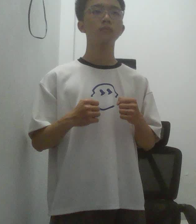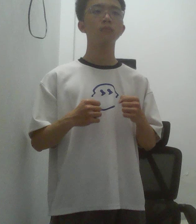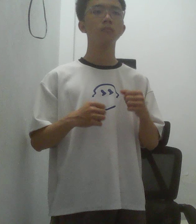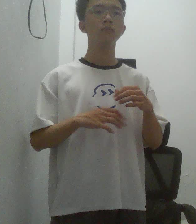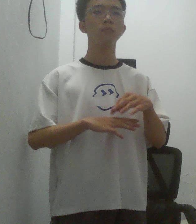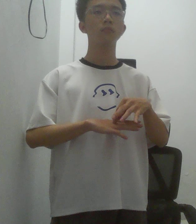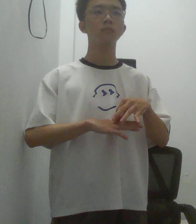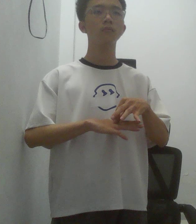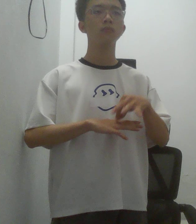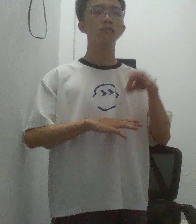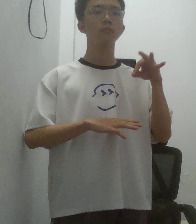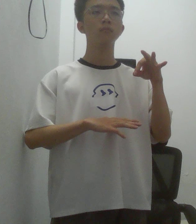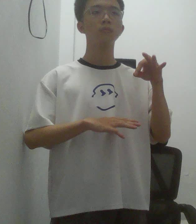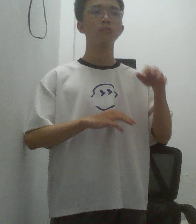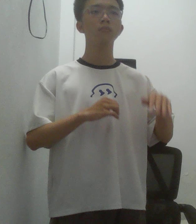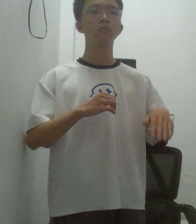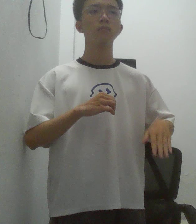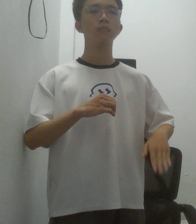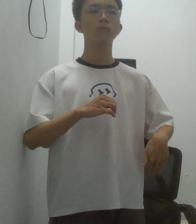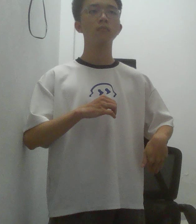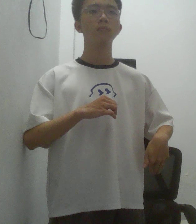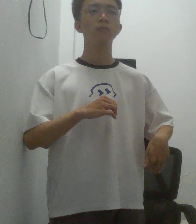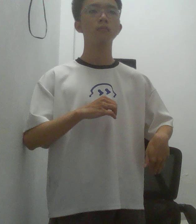tuan sau